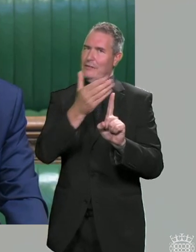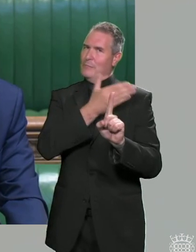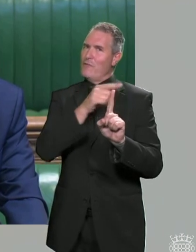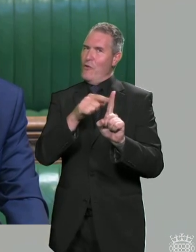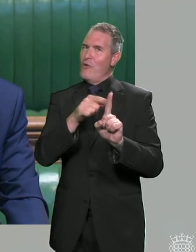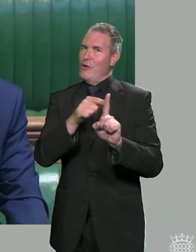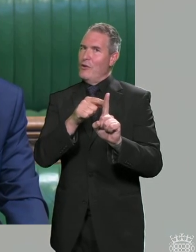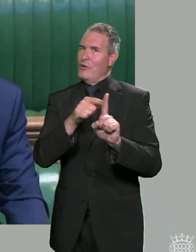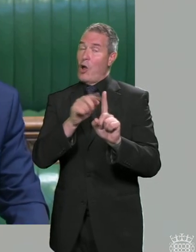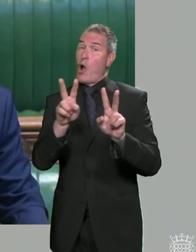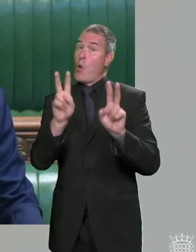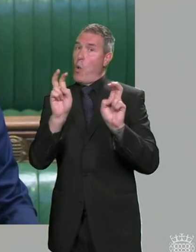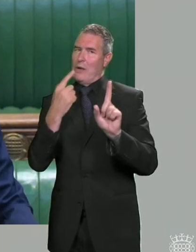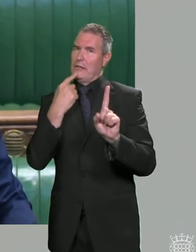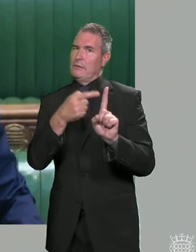He said, and I quote: